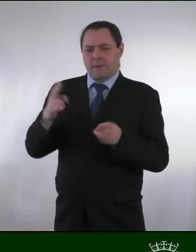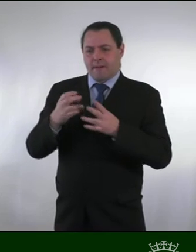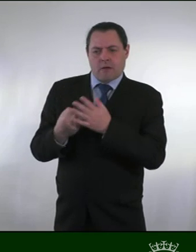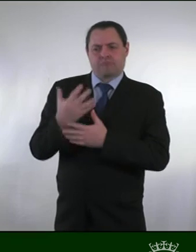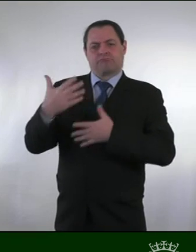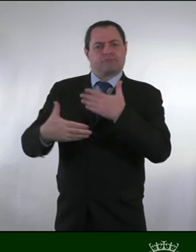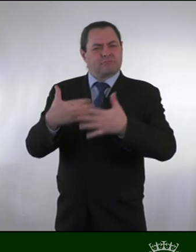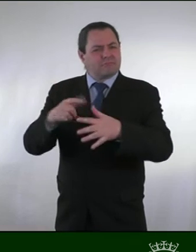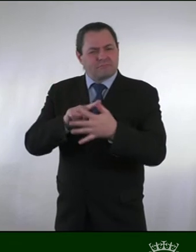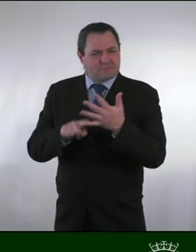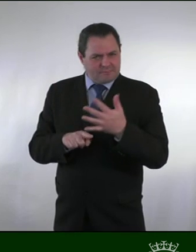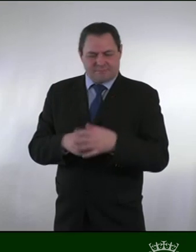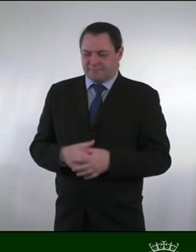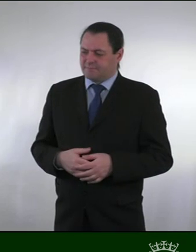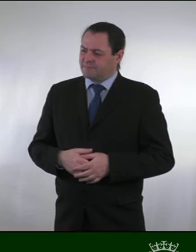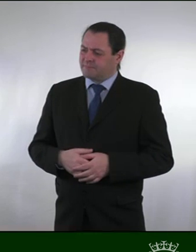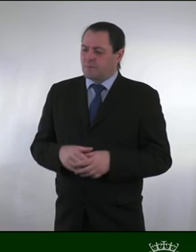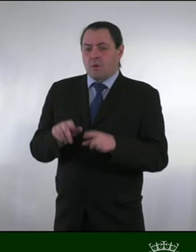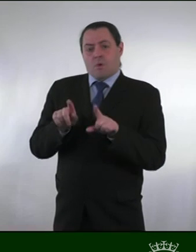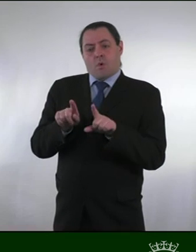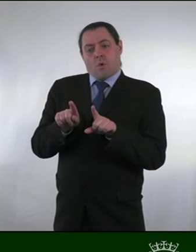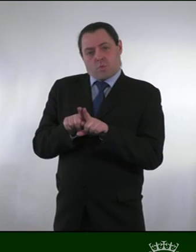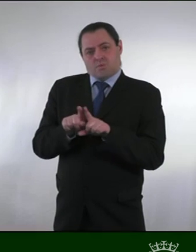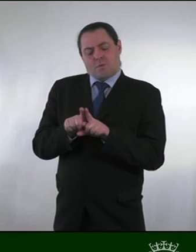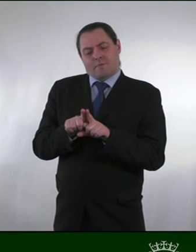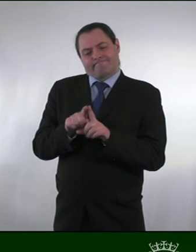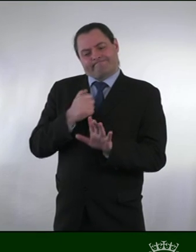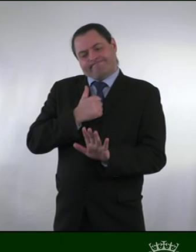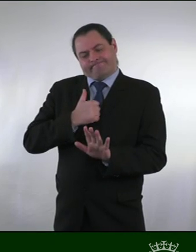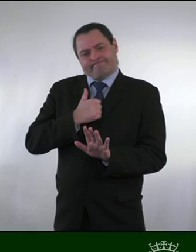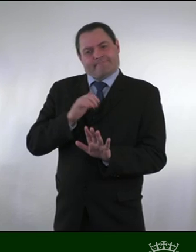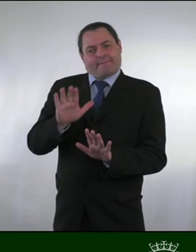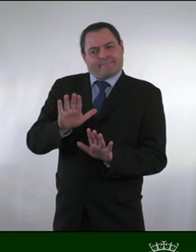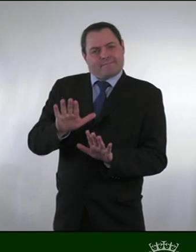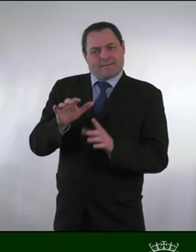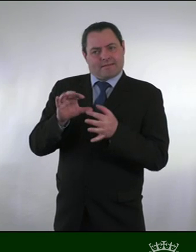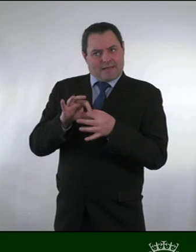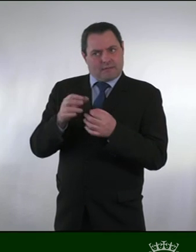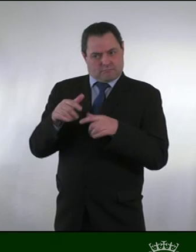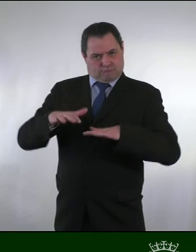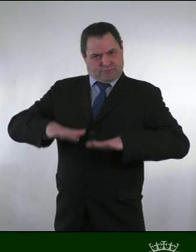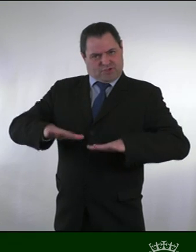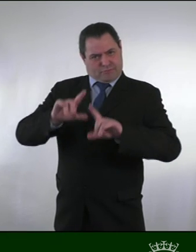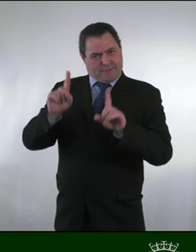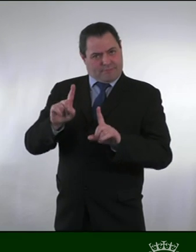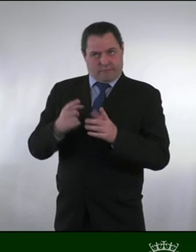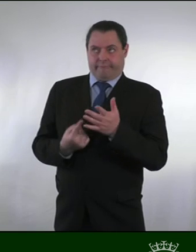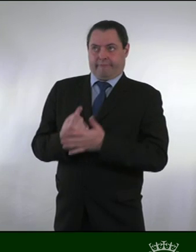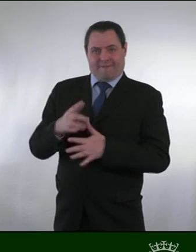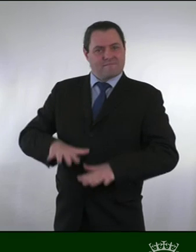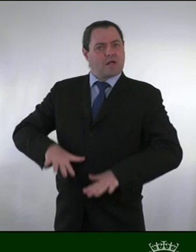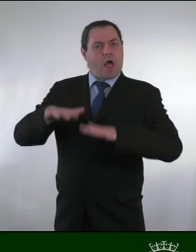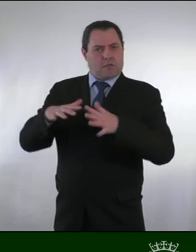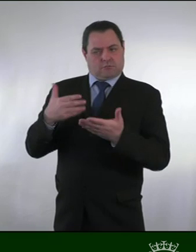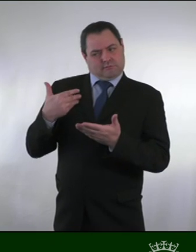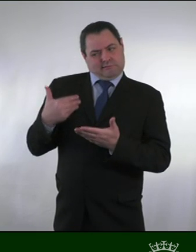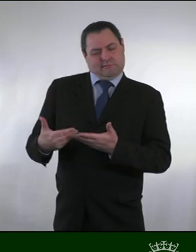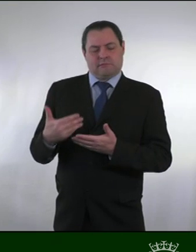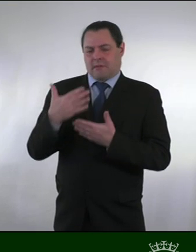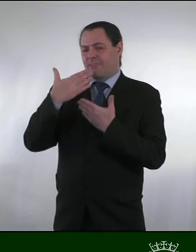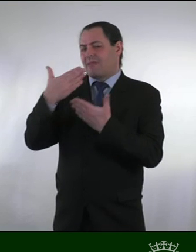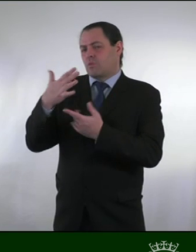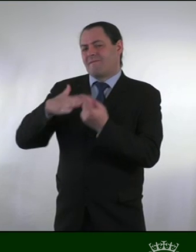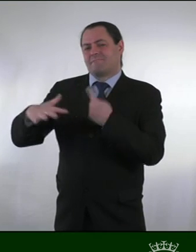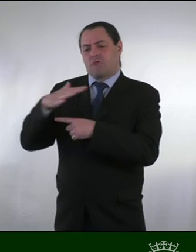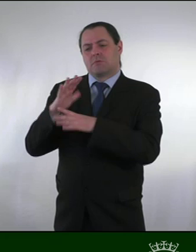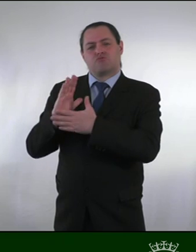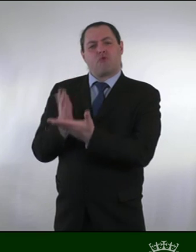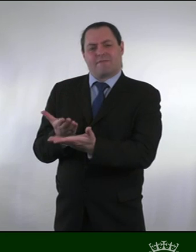Our sympathies also go out to those affected by the latest floods, and I want to thank the Environment Agency and our emergency services for the work they are doing to support those communities.